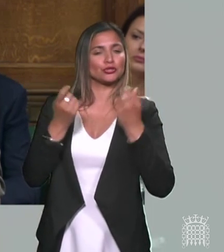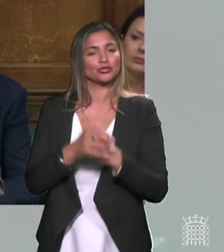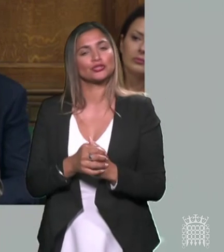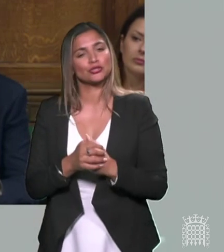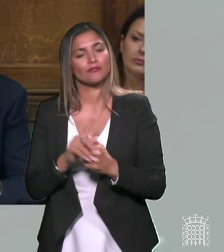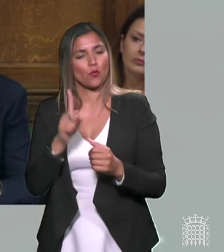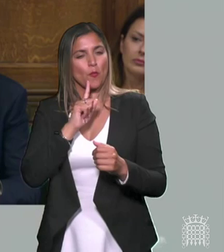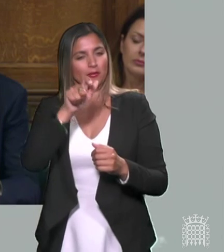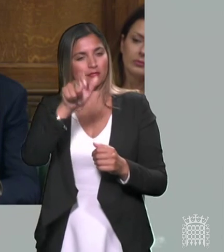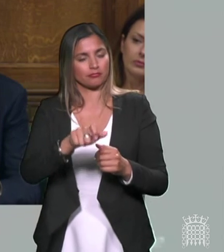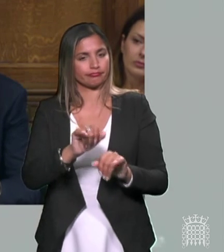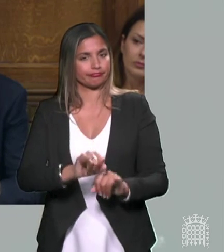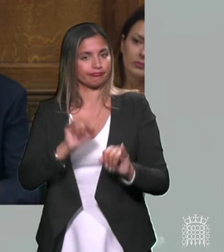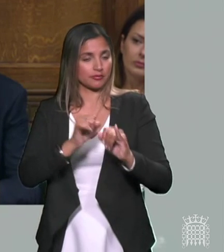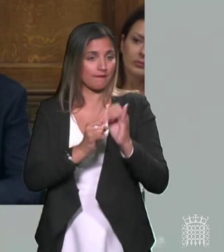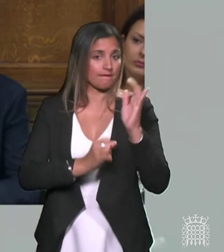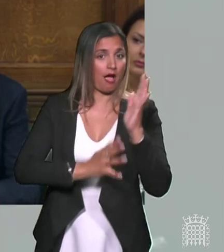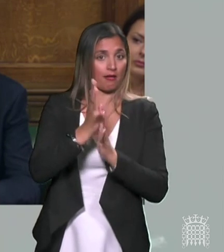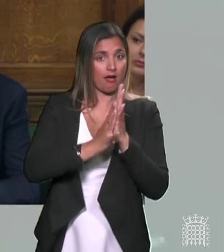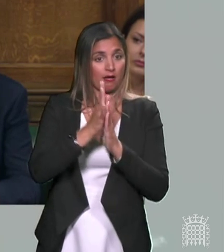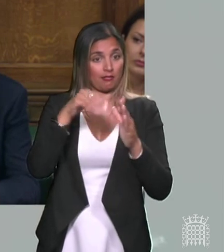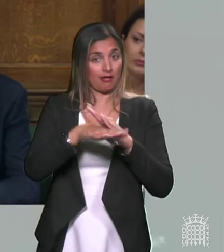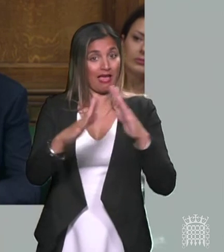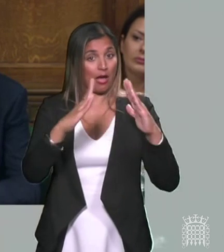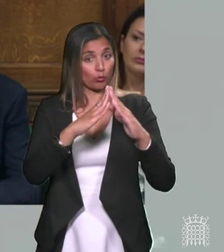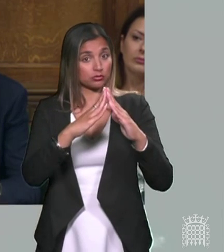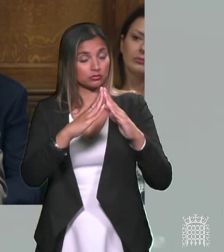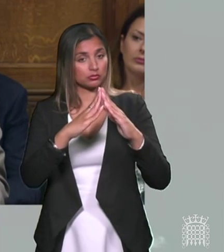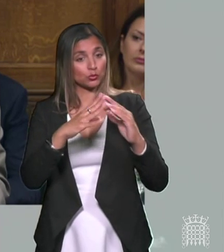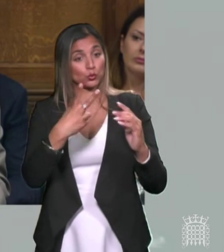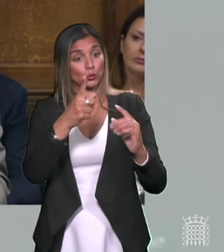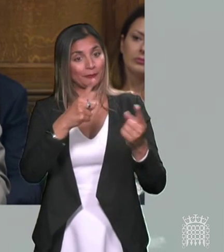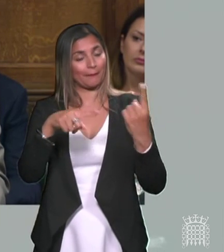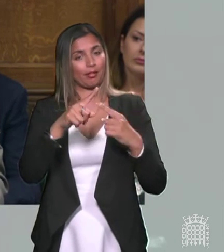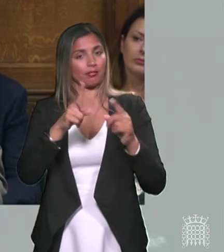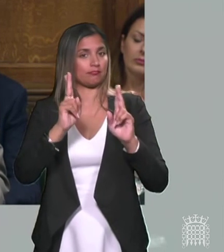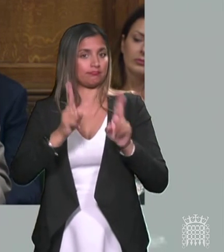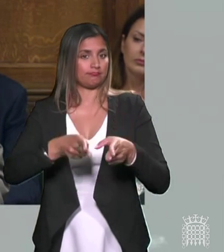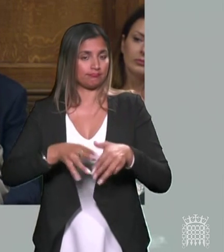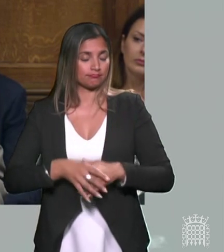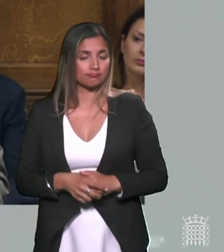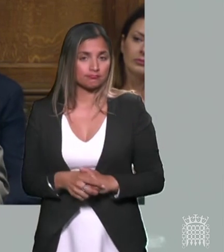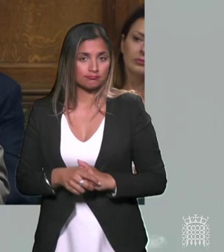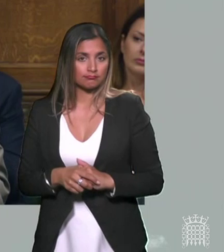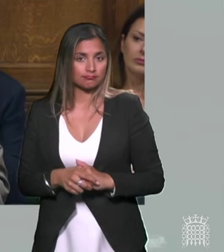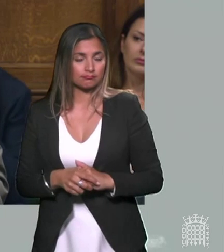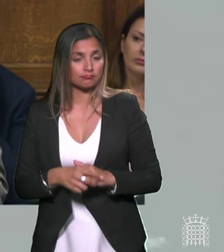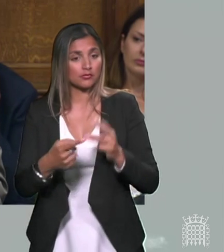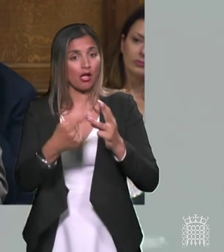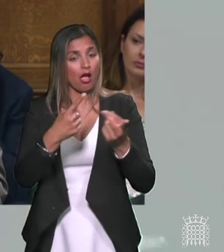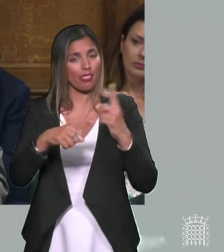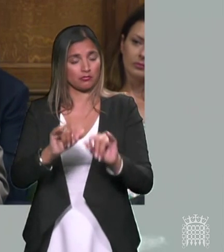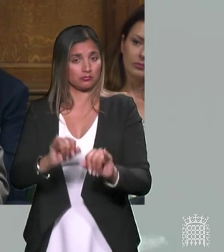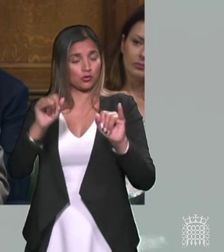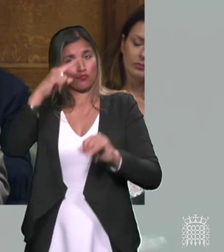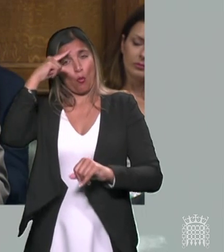Tragically, there was a fire at the house where the party was held, and two of the group never returned home; others were traumatised.